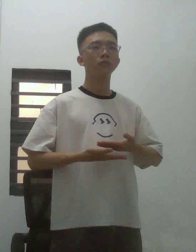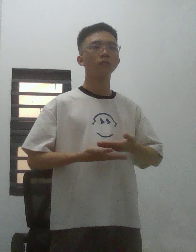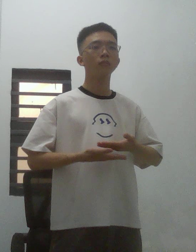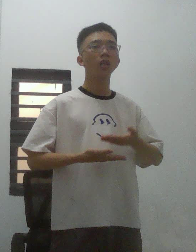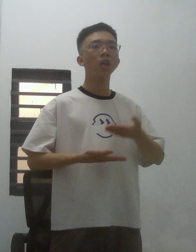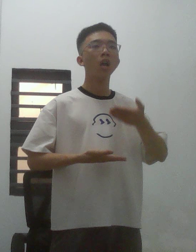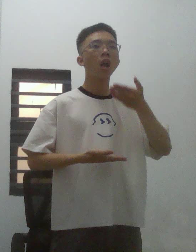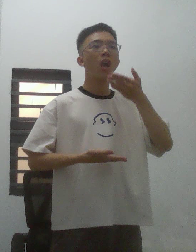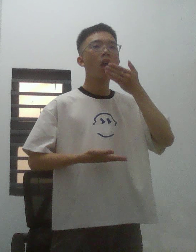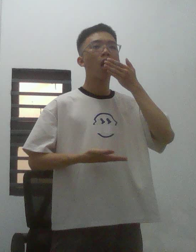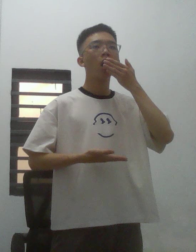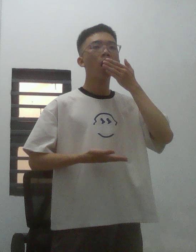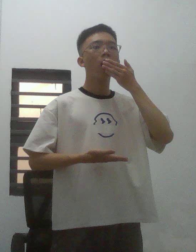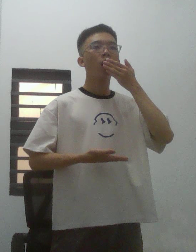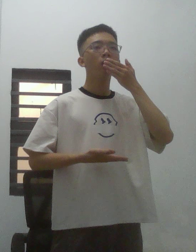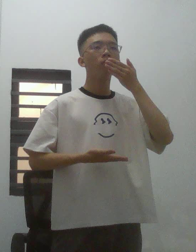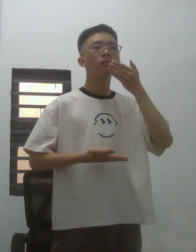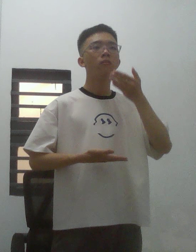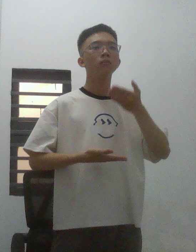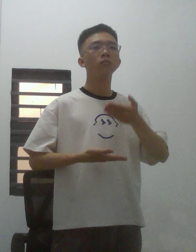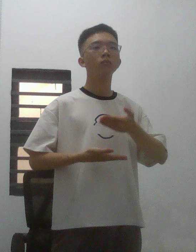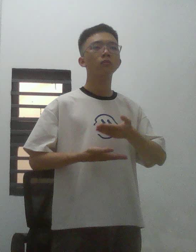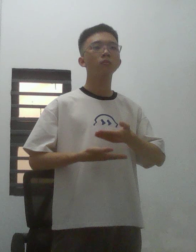sup